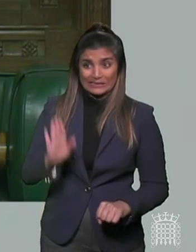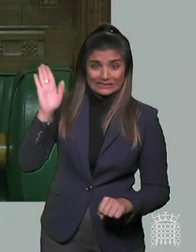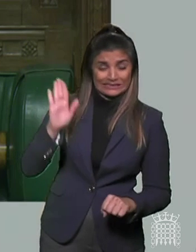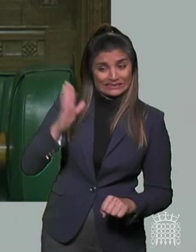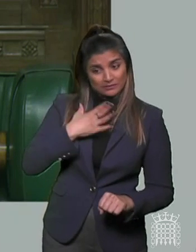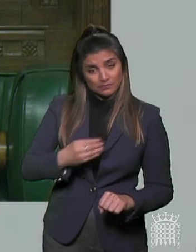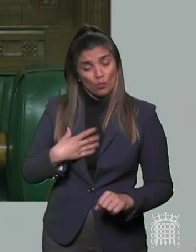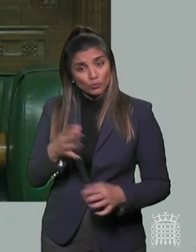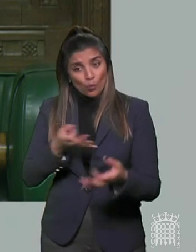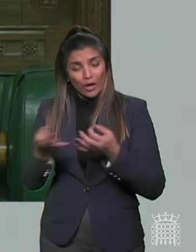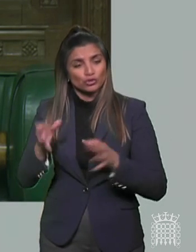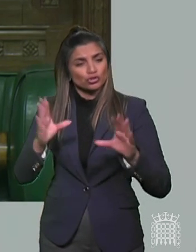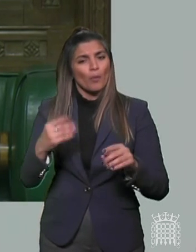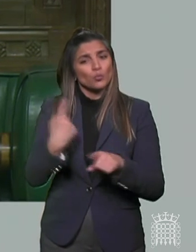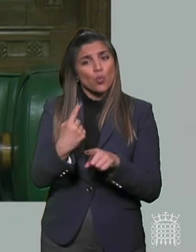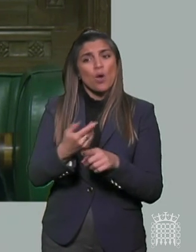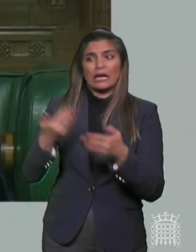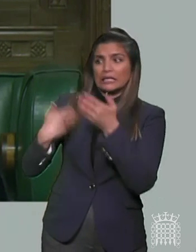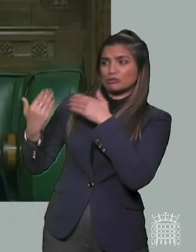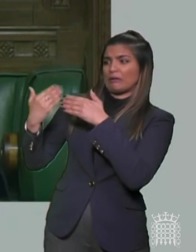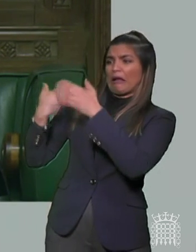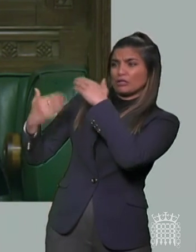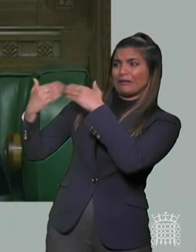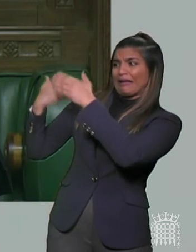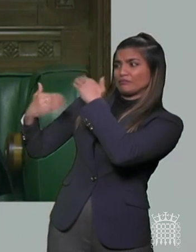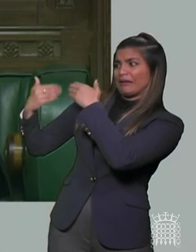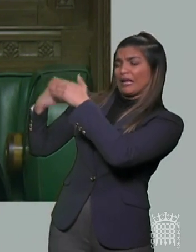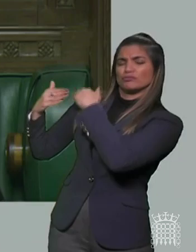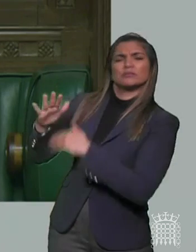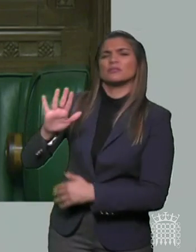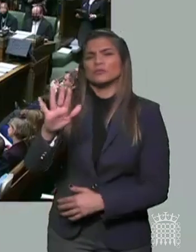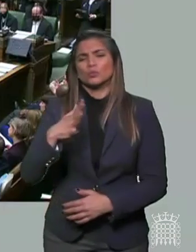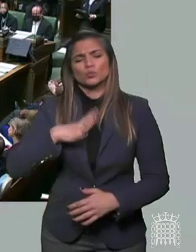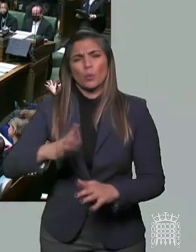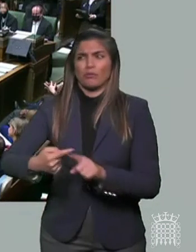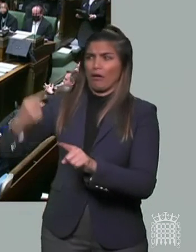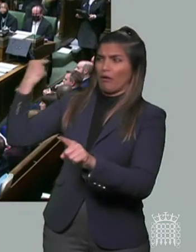I have a lot of people ahead of me who are desperate to get in. How far we want to go back, in passing, is one thing.